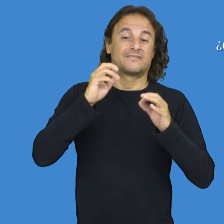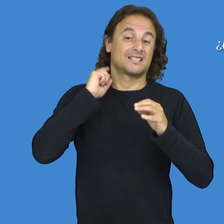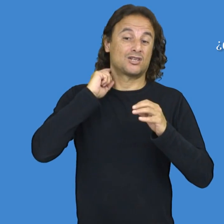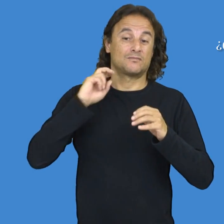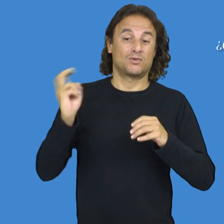meningitis